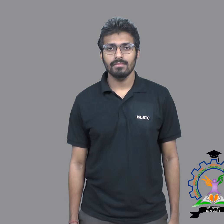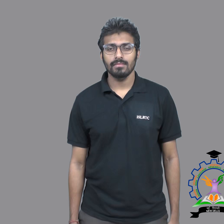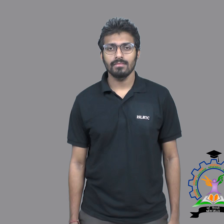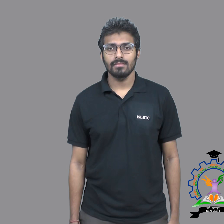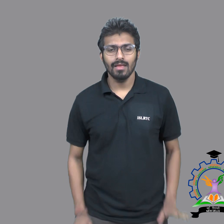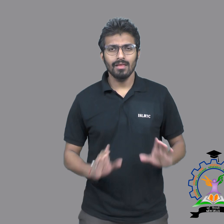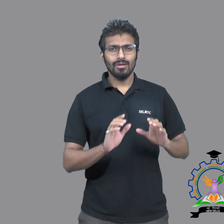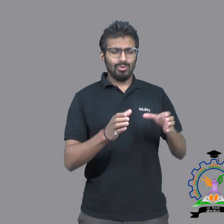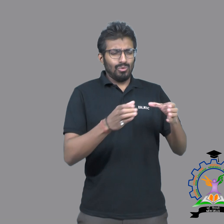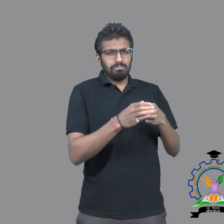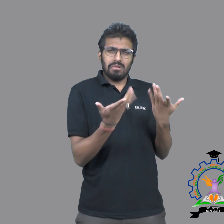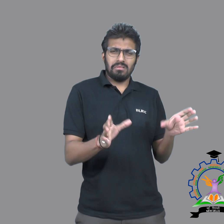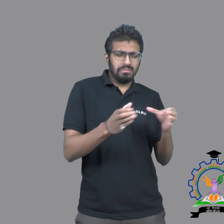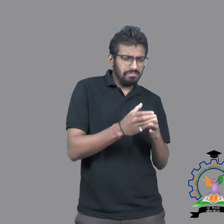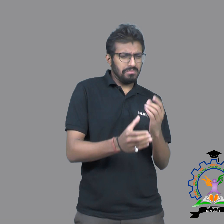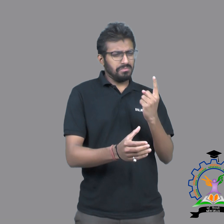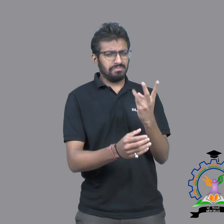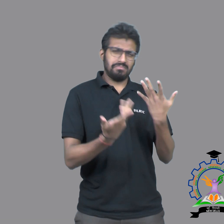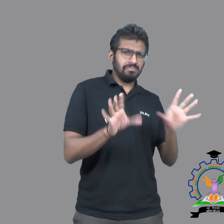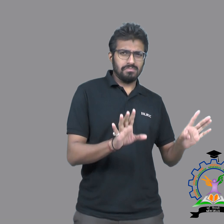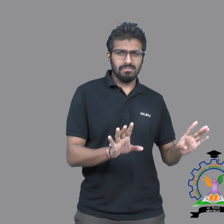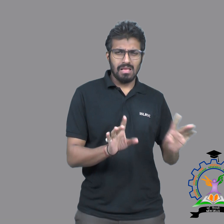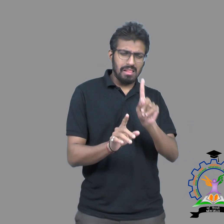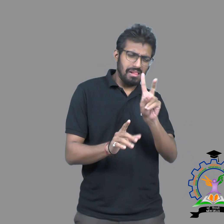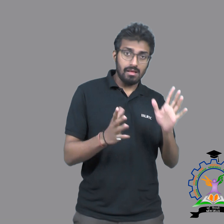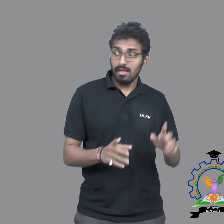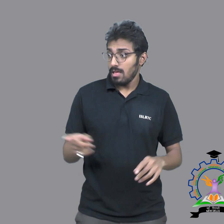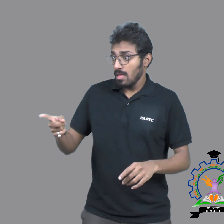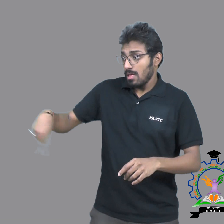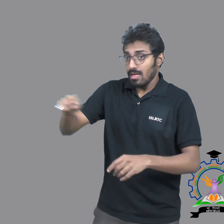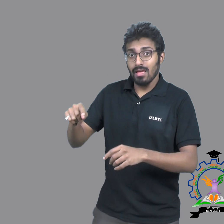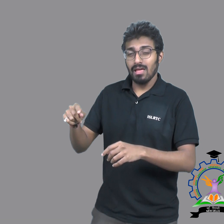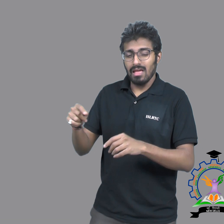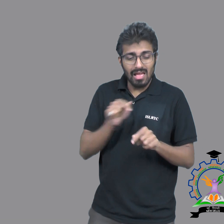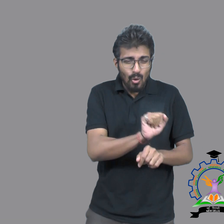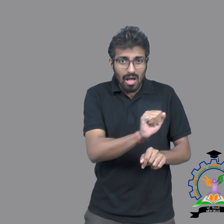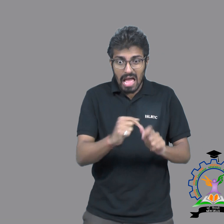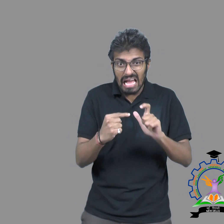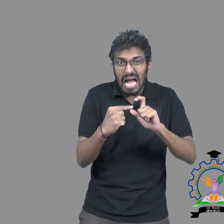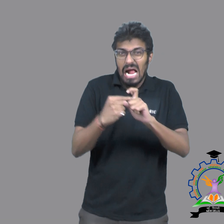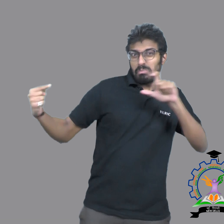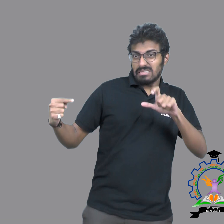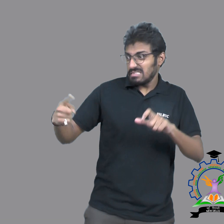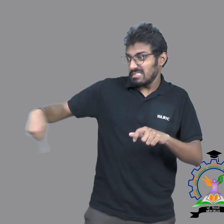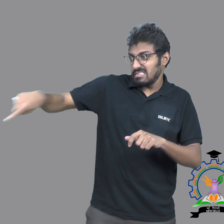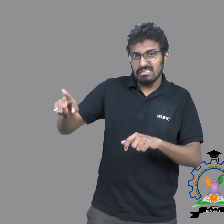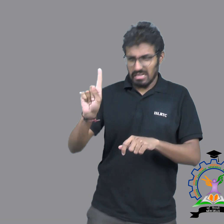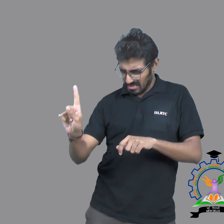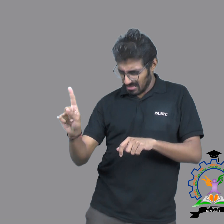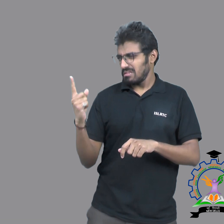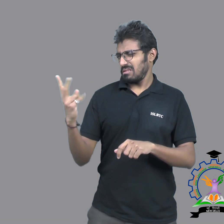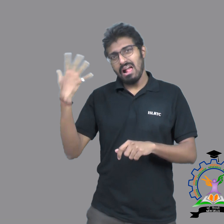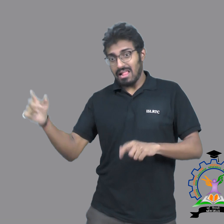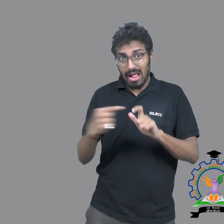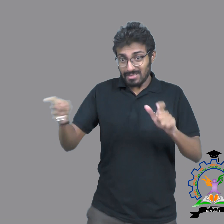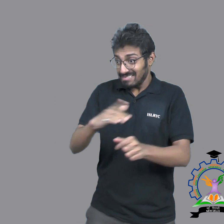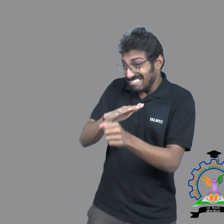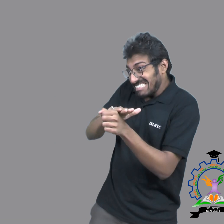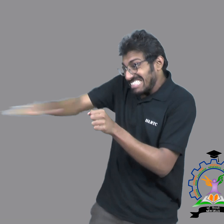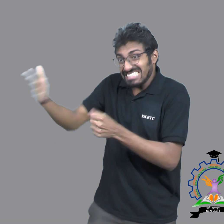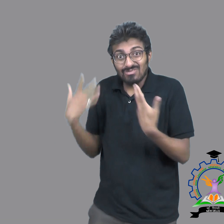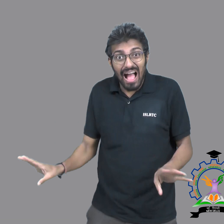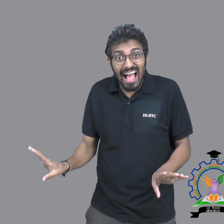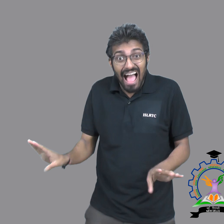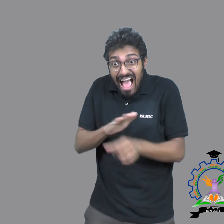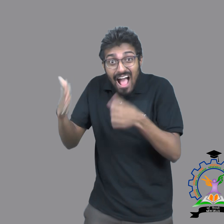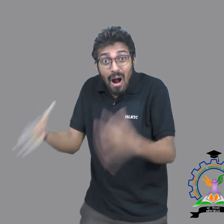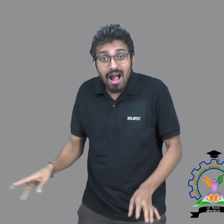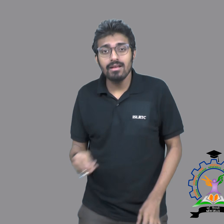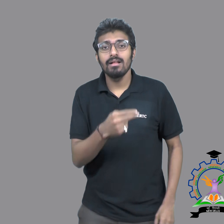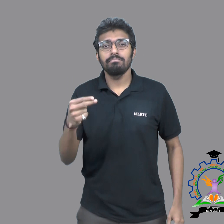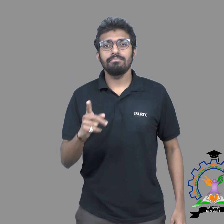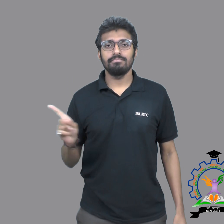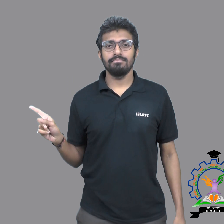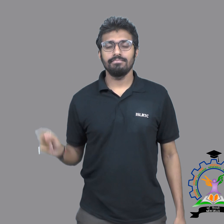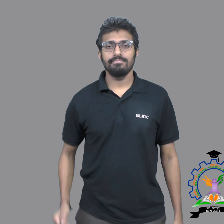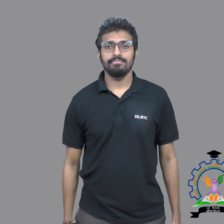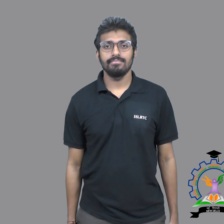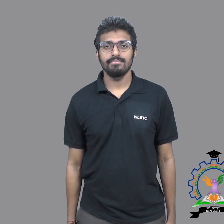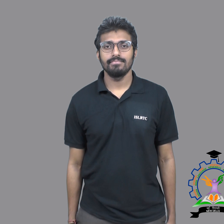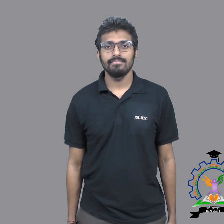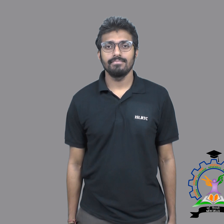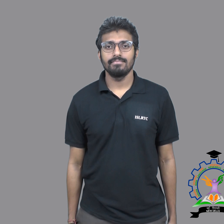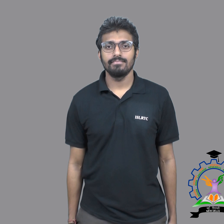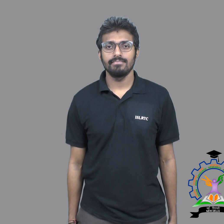Hosticide